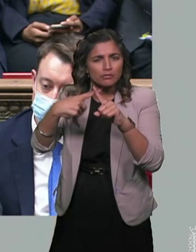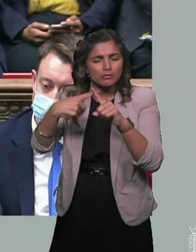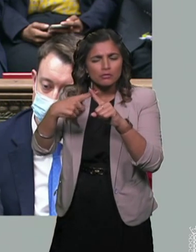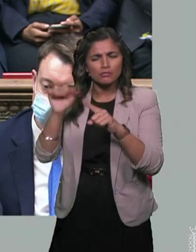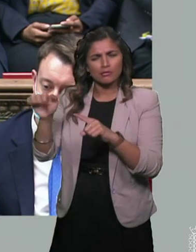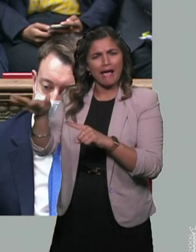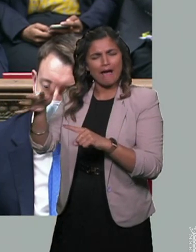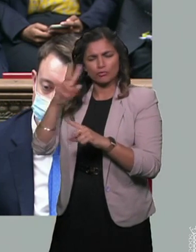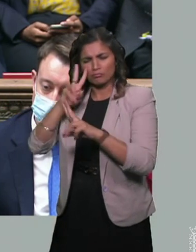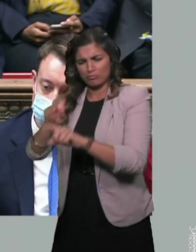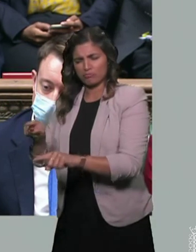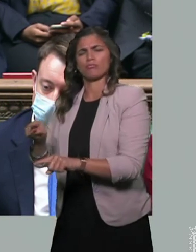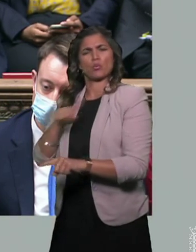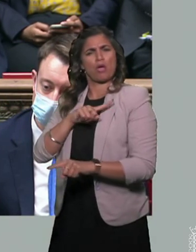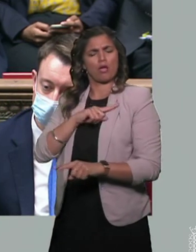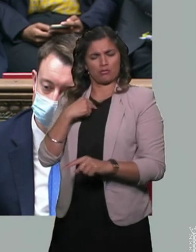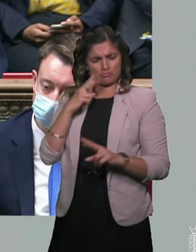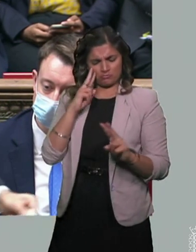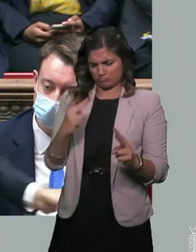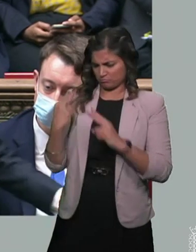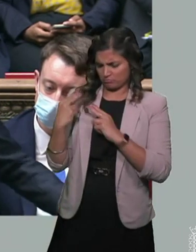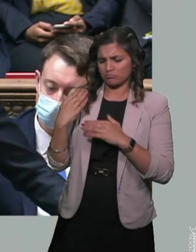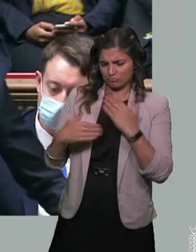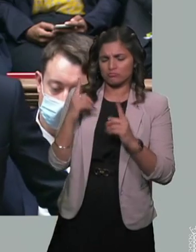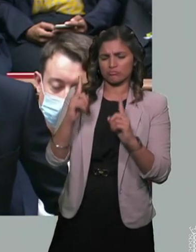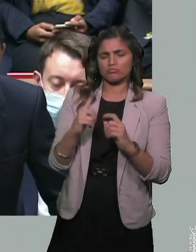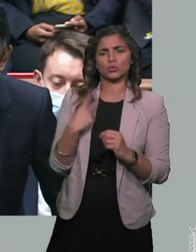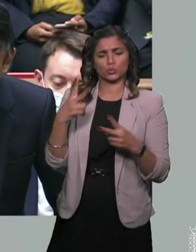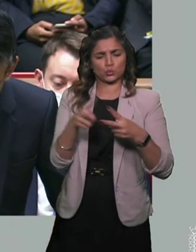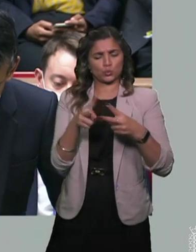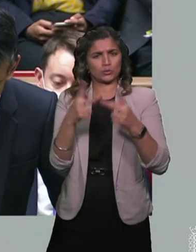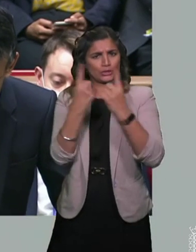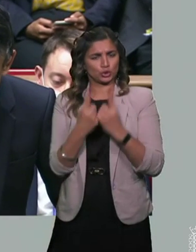We have reviewed the reliefs and identified two issues we are solving today.